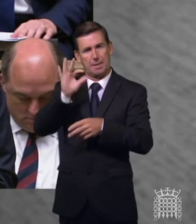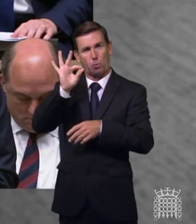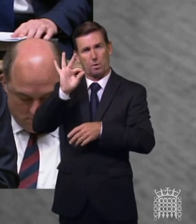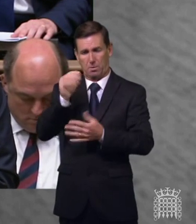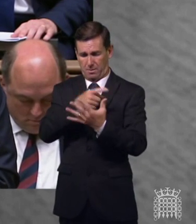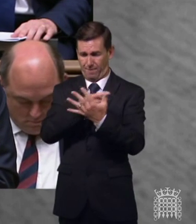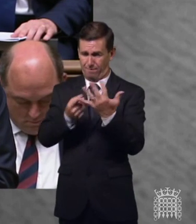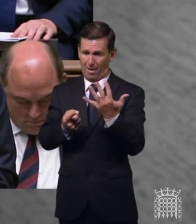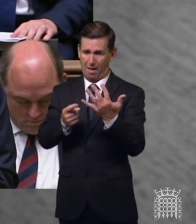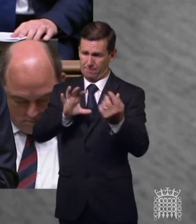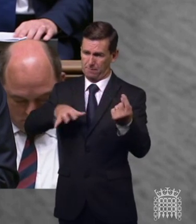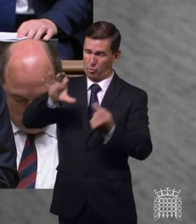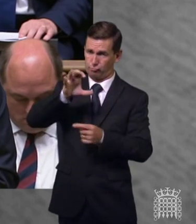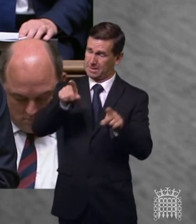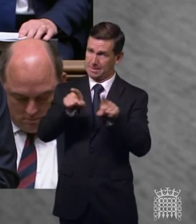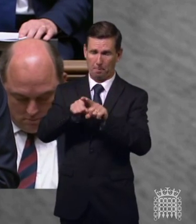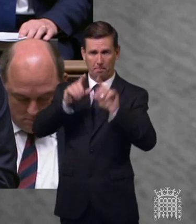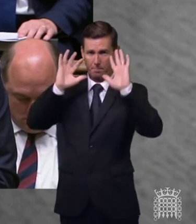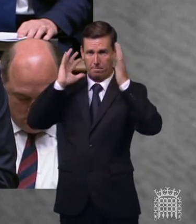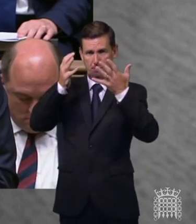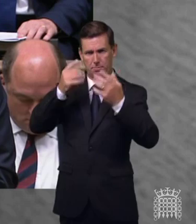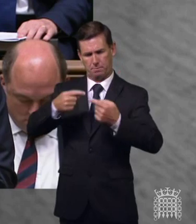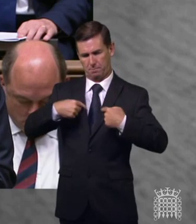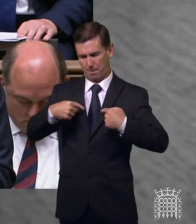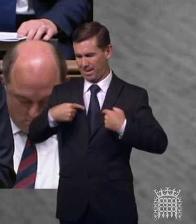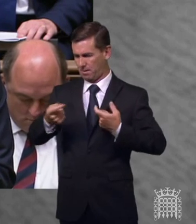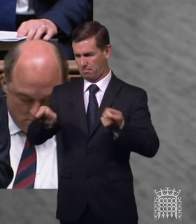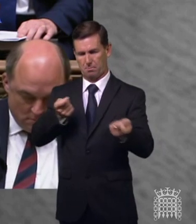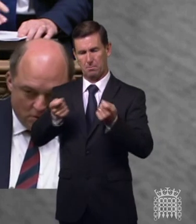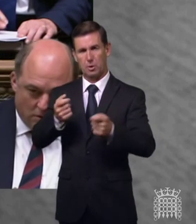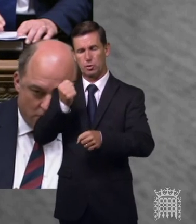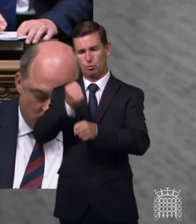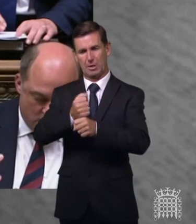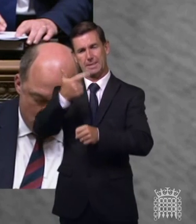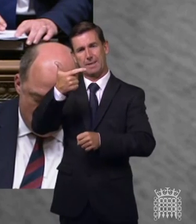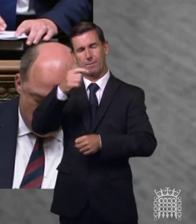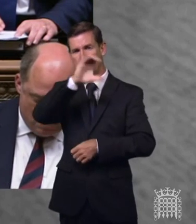I will chair a virtual meeting of the G7 in the coming days.